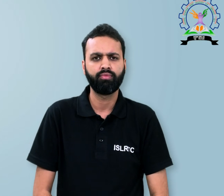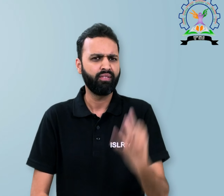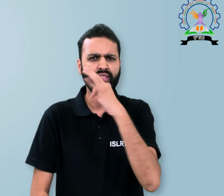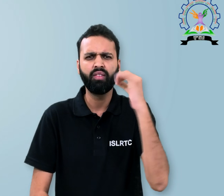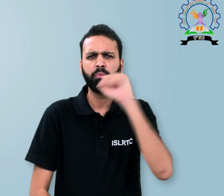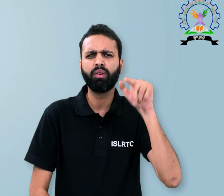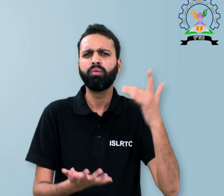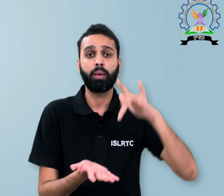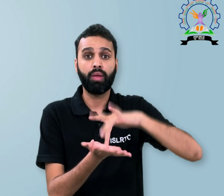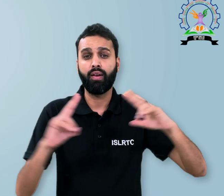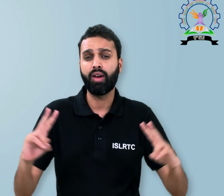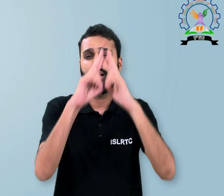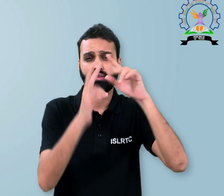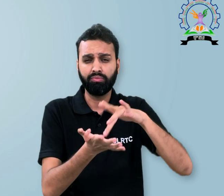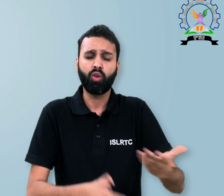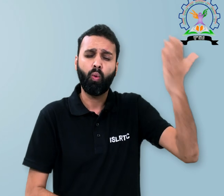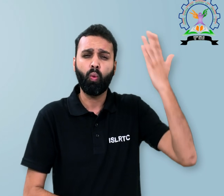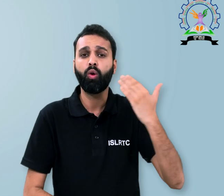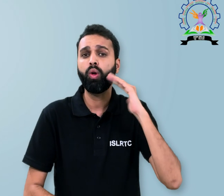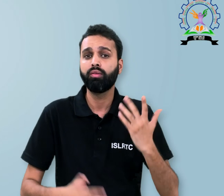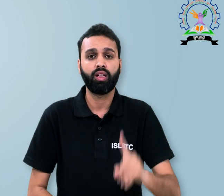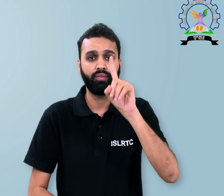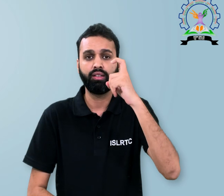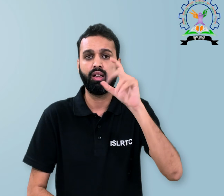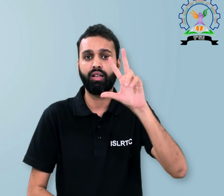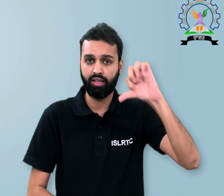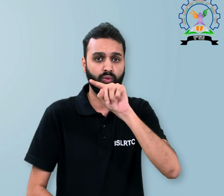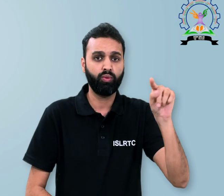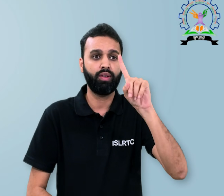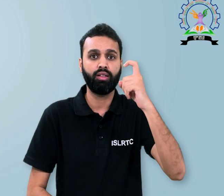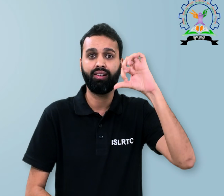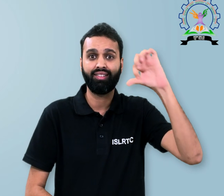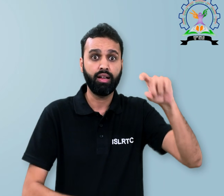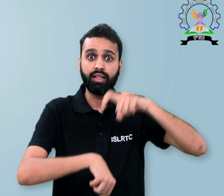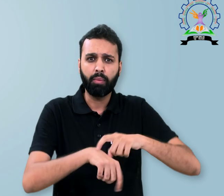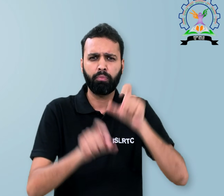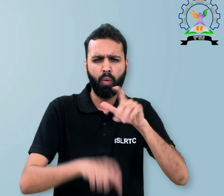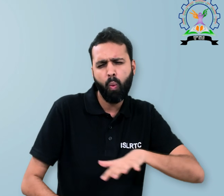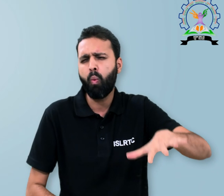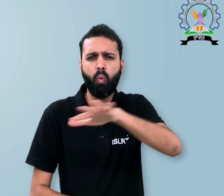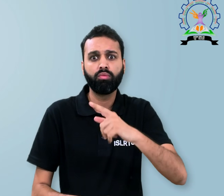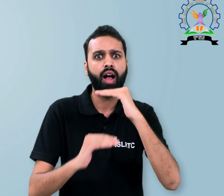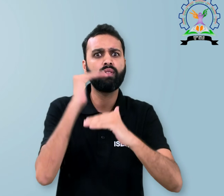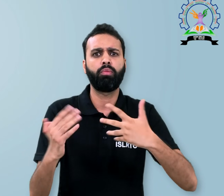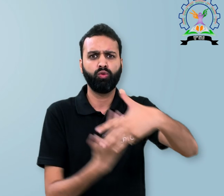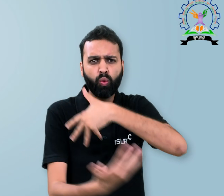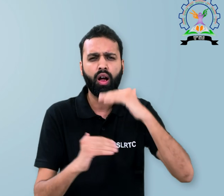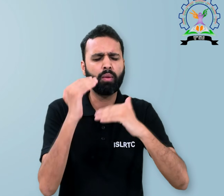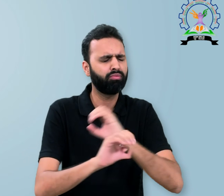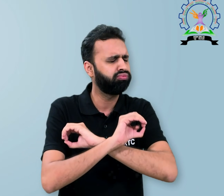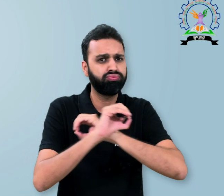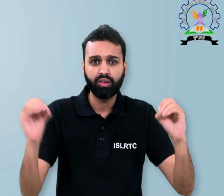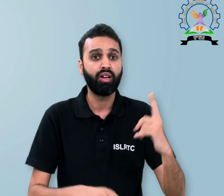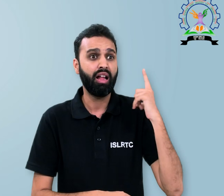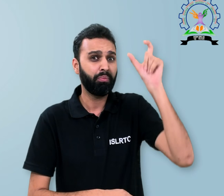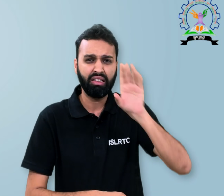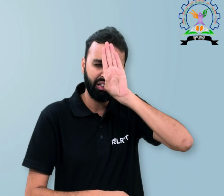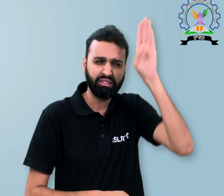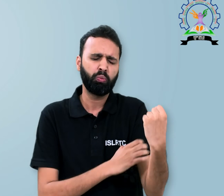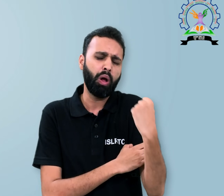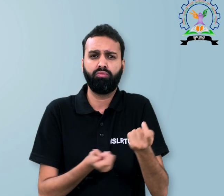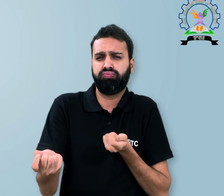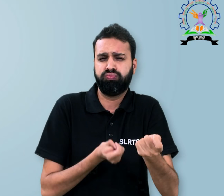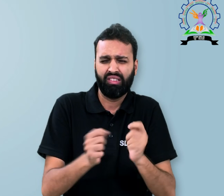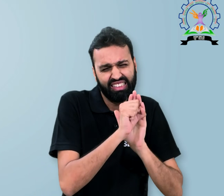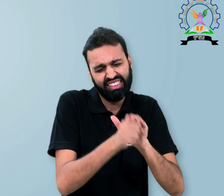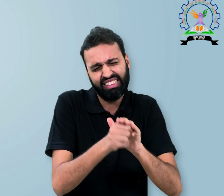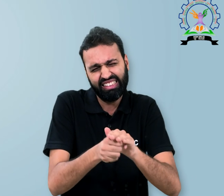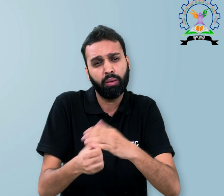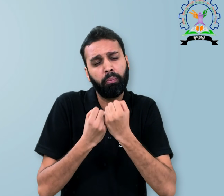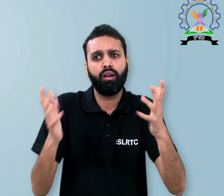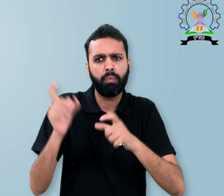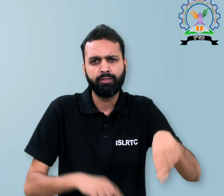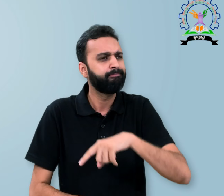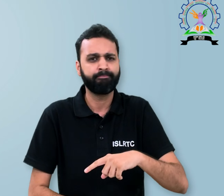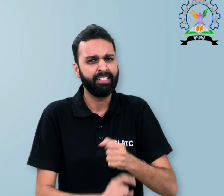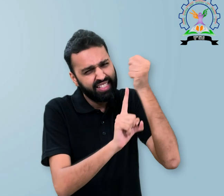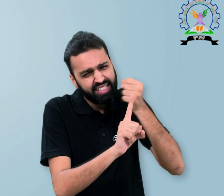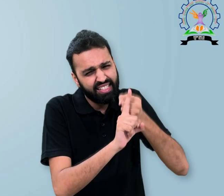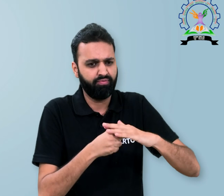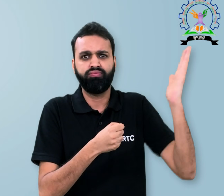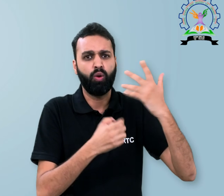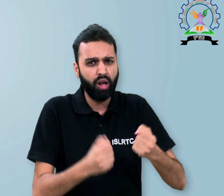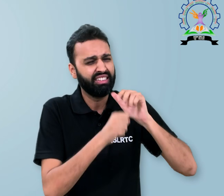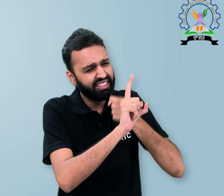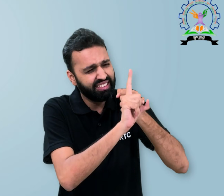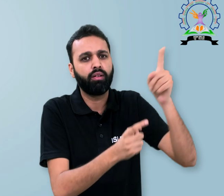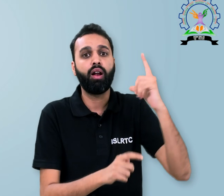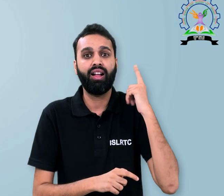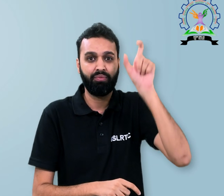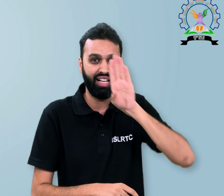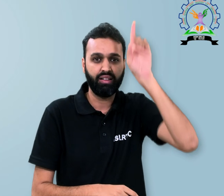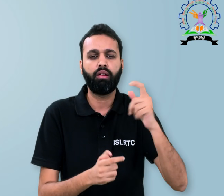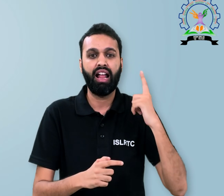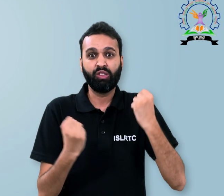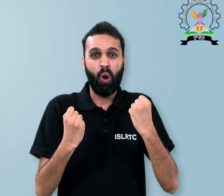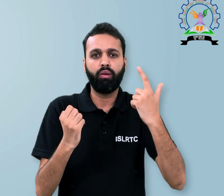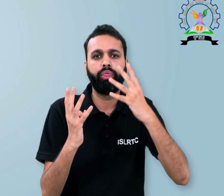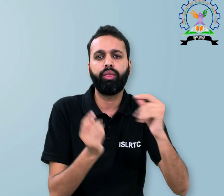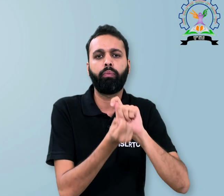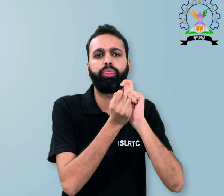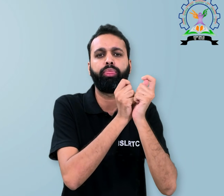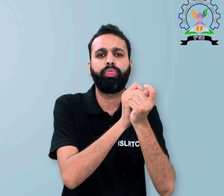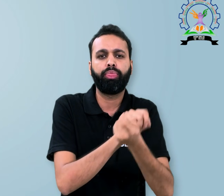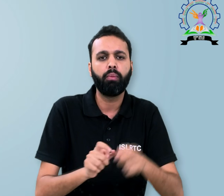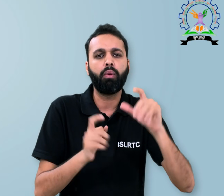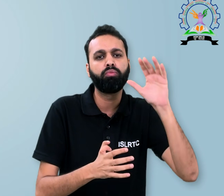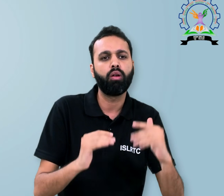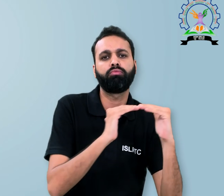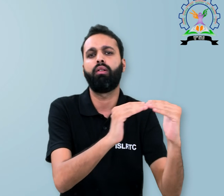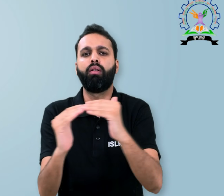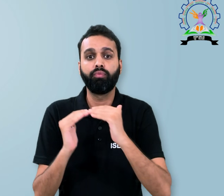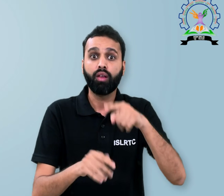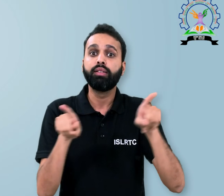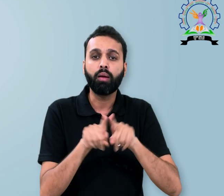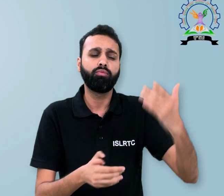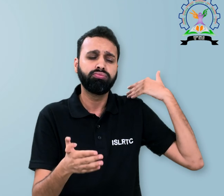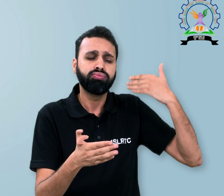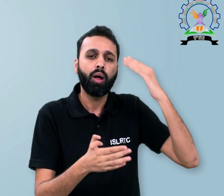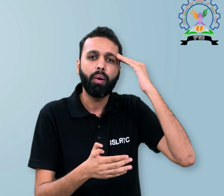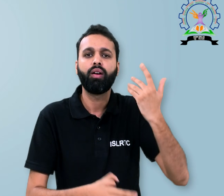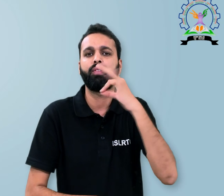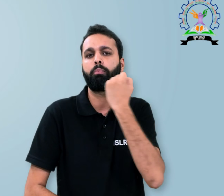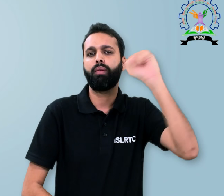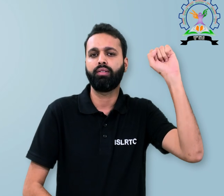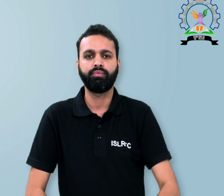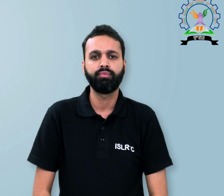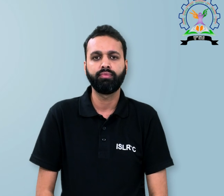The French Revolution was a period of radical social and political upheaval in France (1789-1799) that overturned the monarchy and established the French Republic.